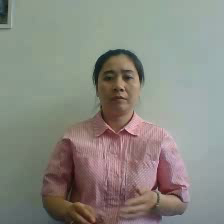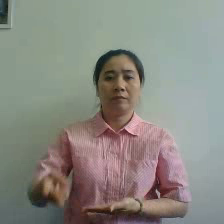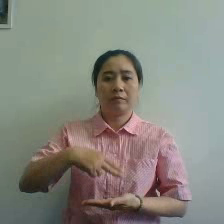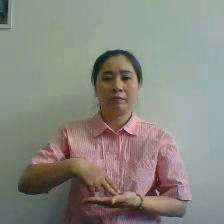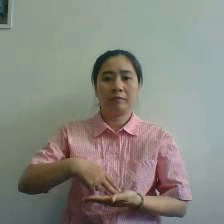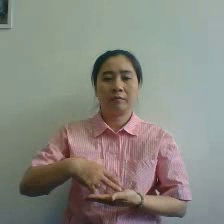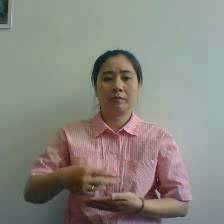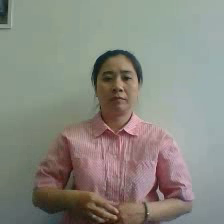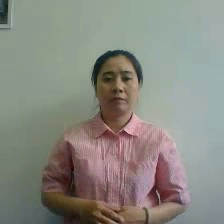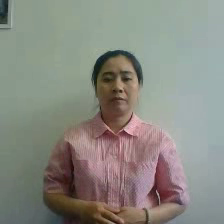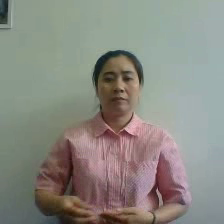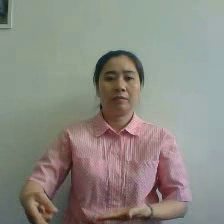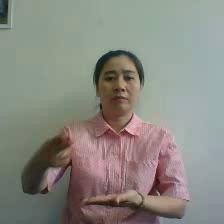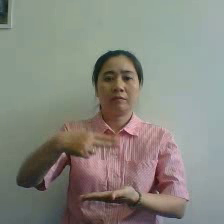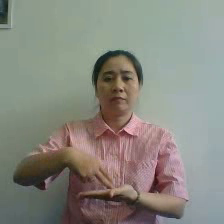Thức ăn